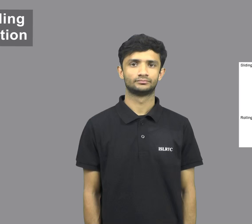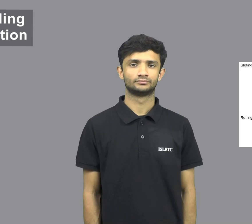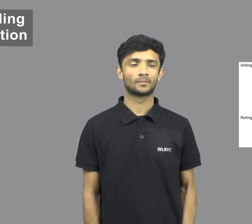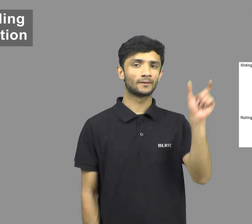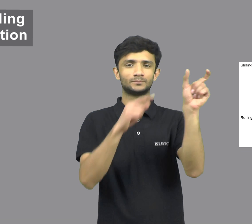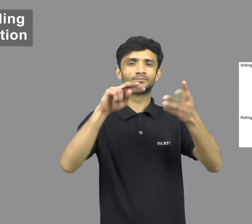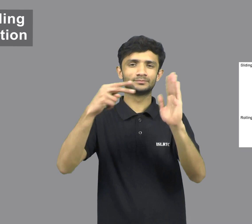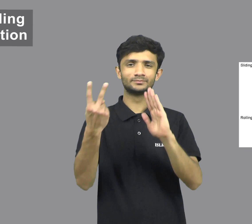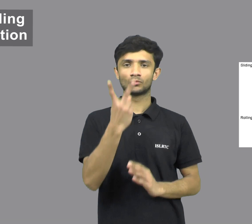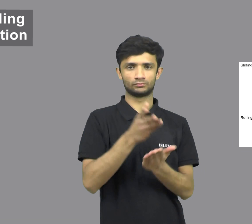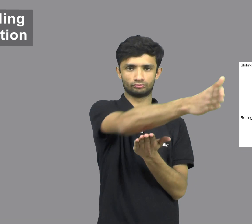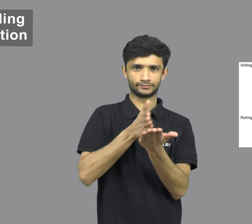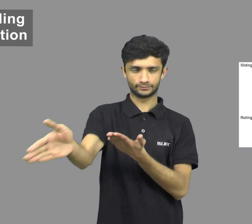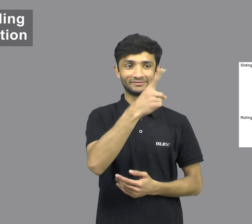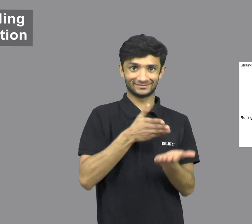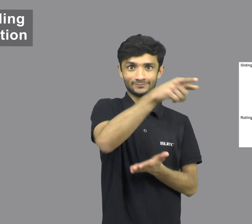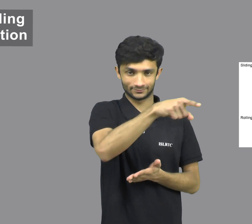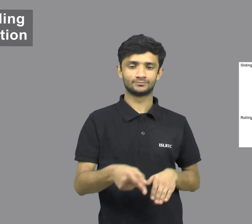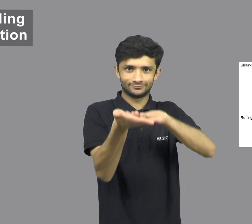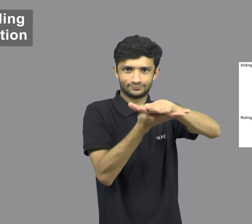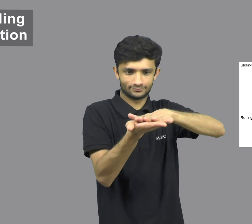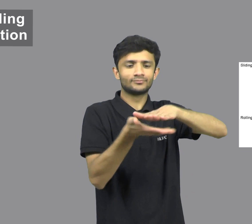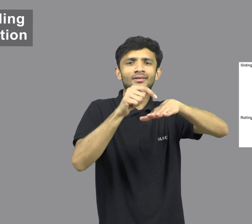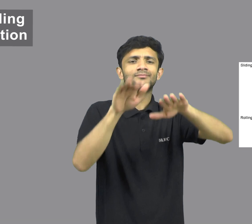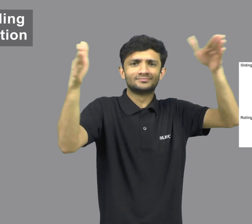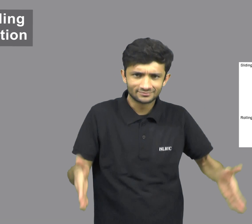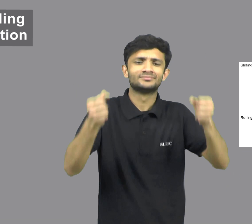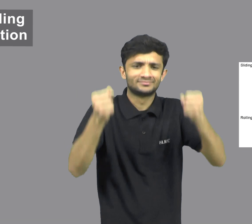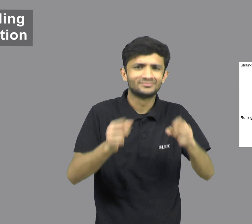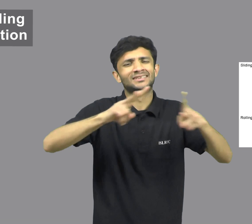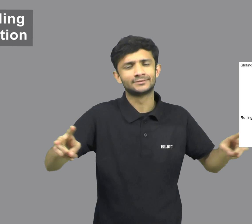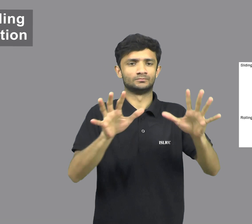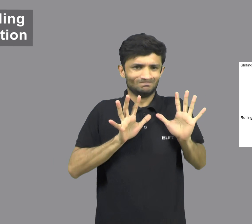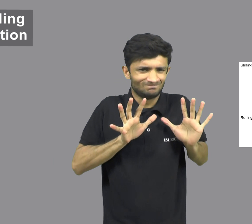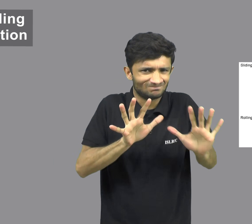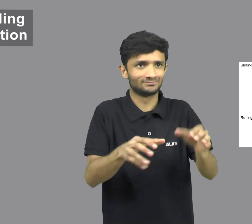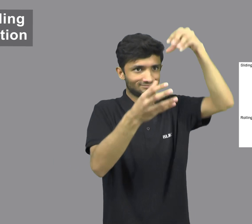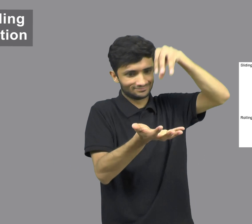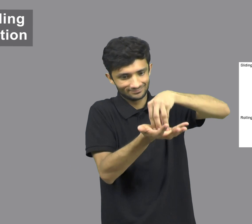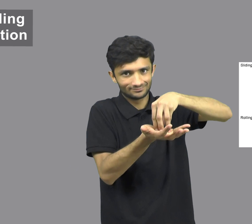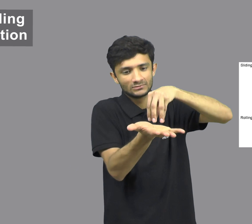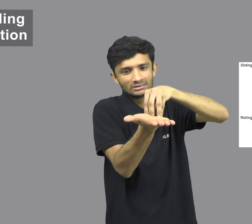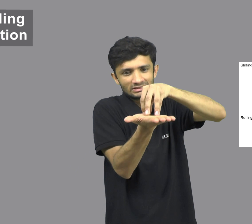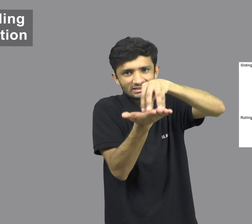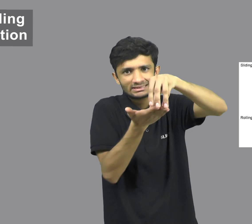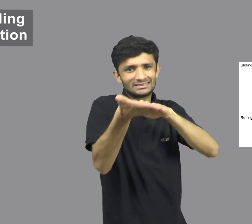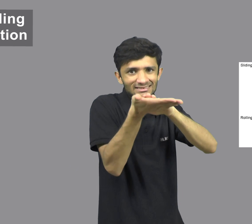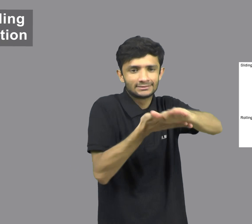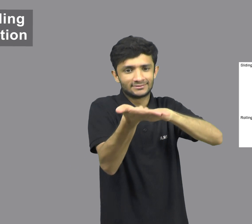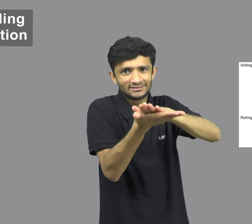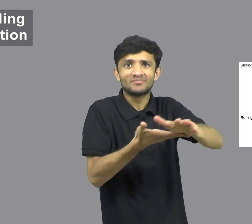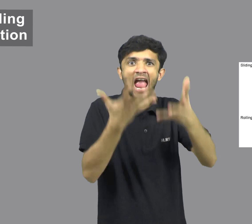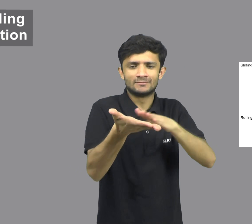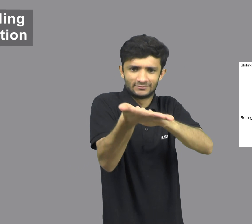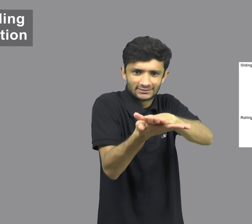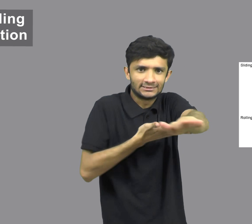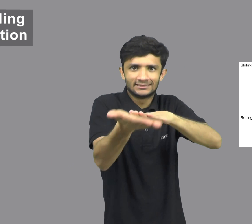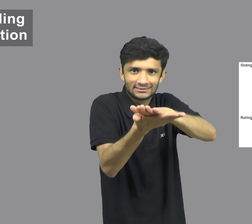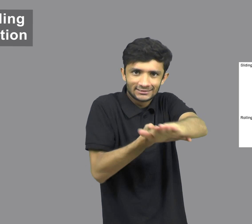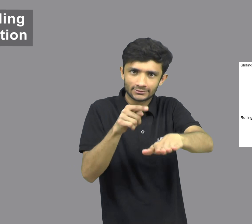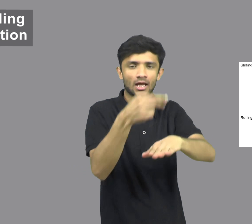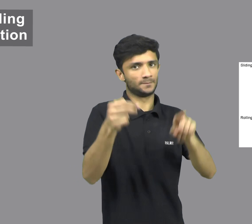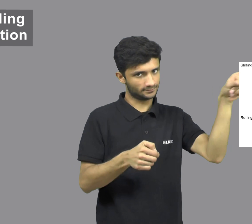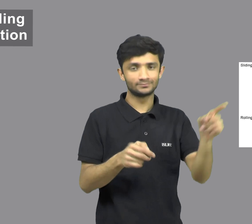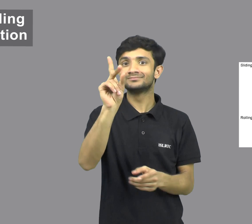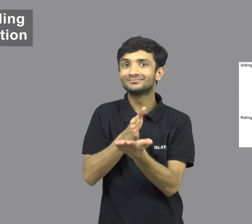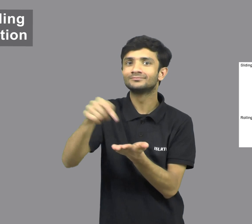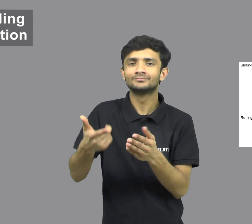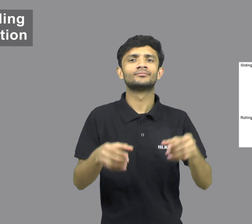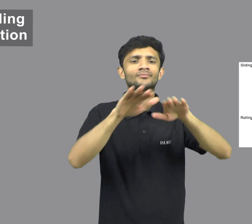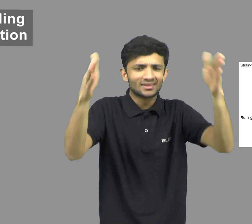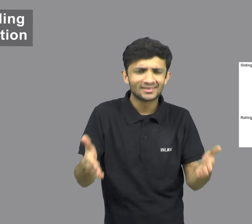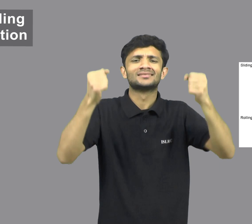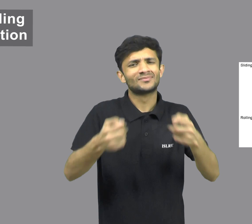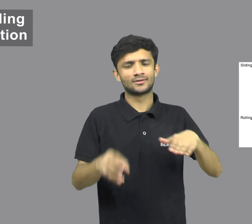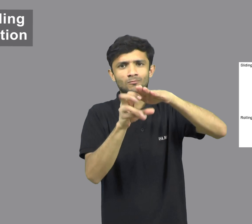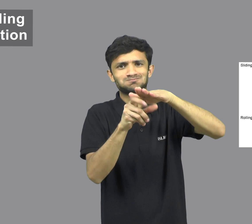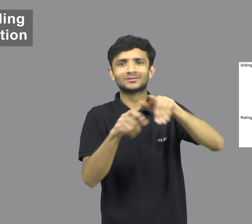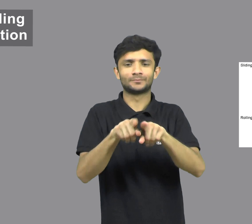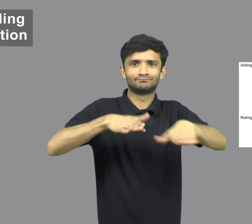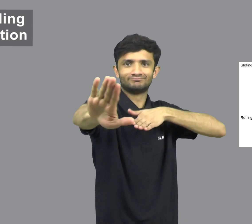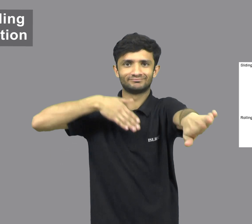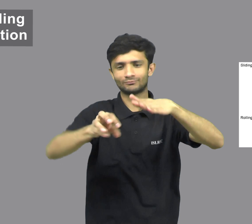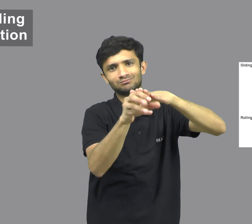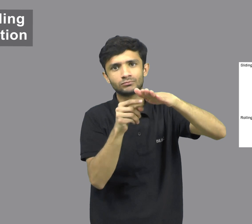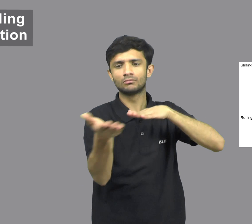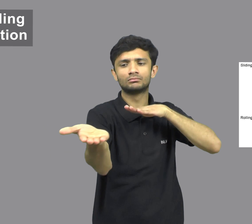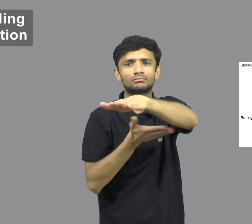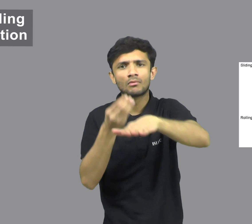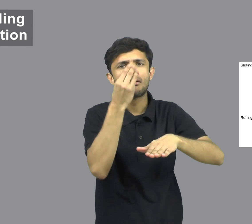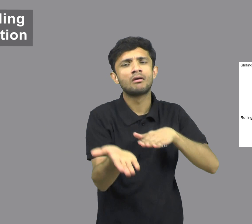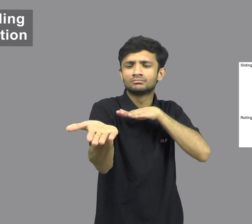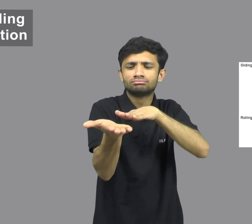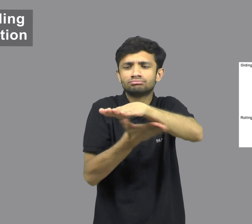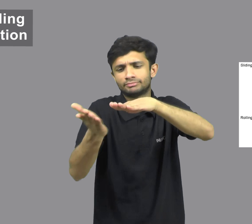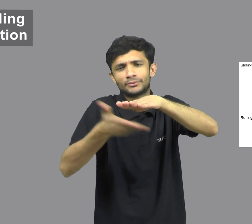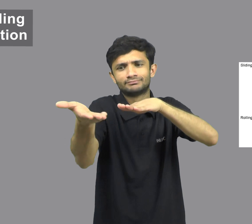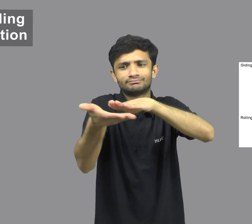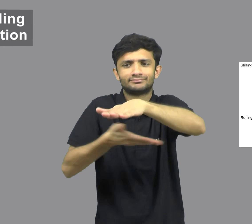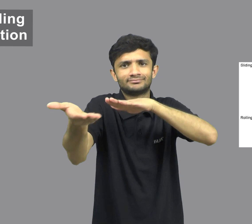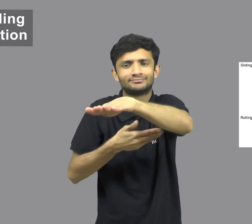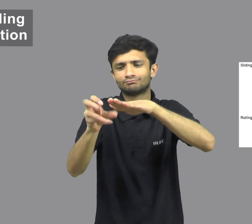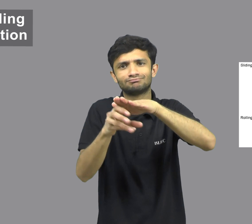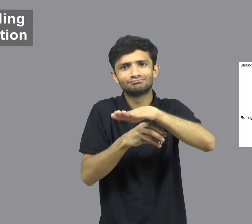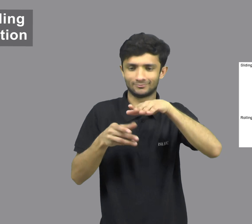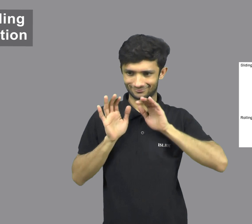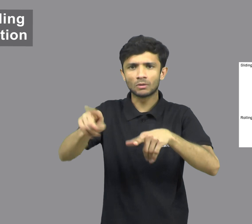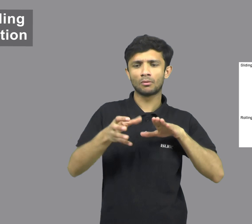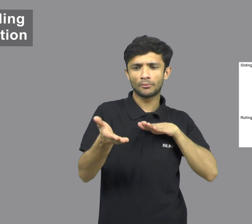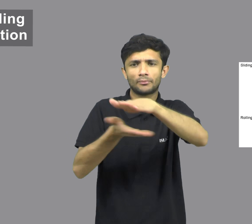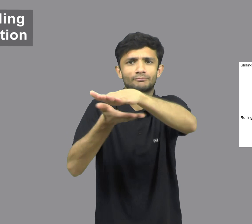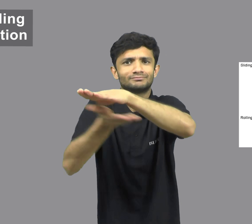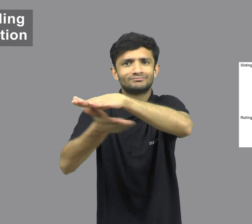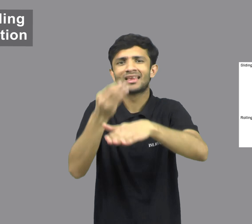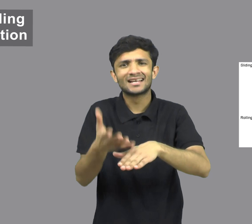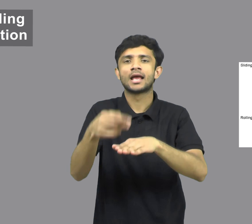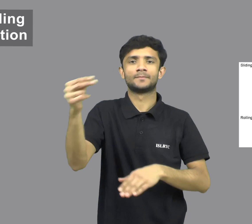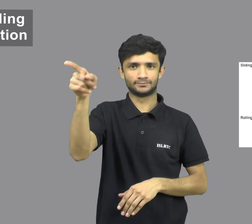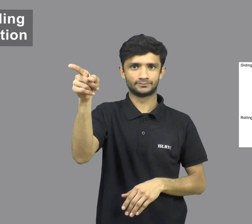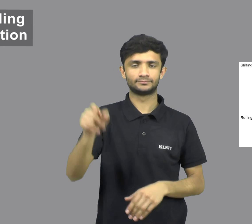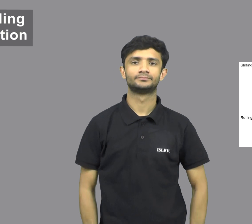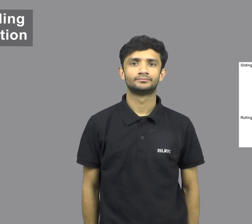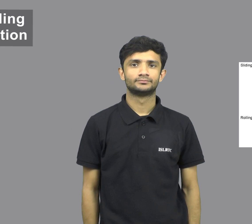Sliding Friction and Rolling Friction